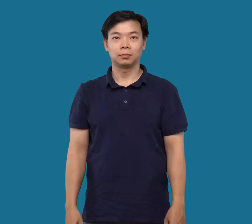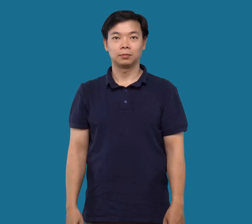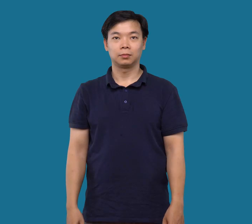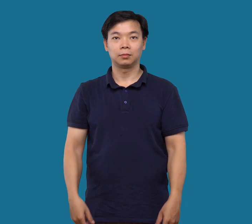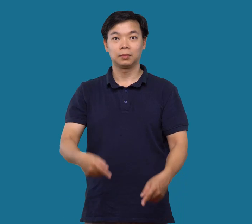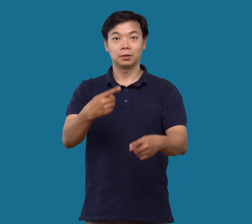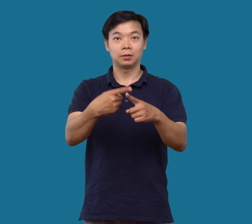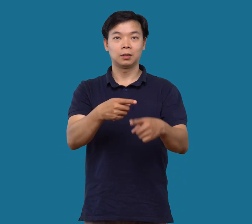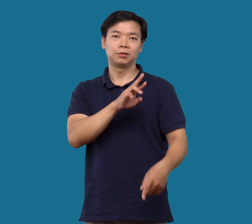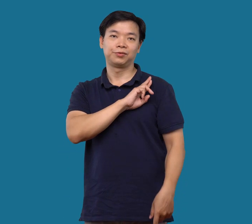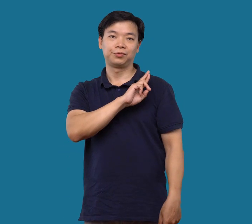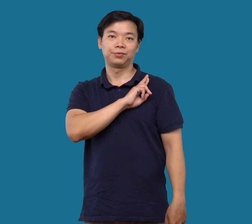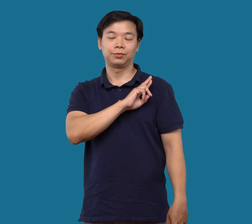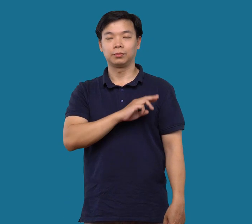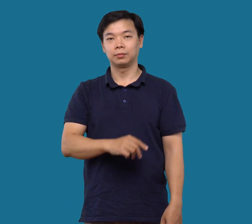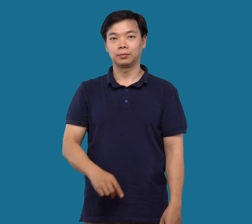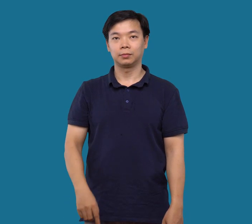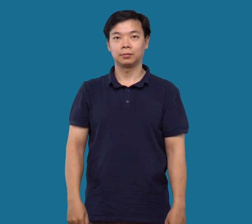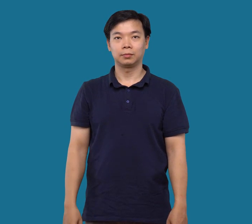tên riêng